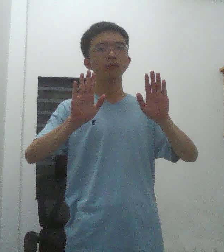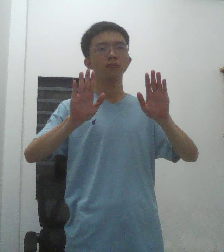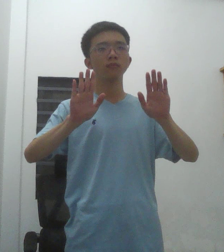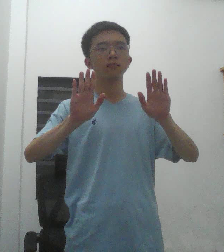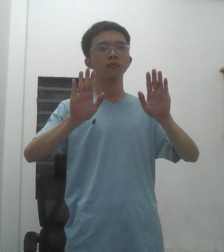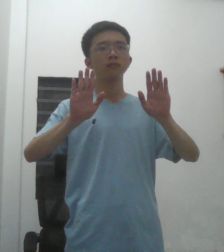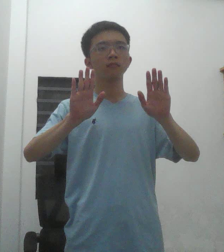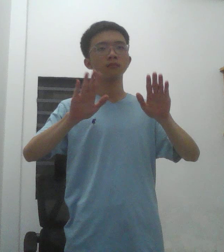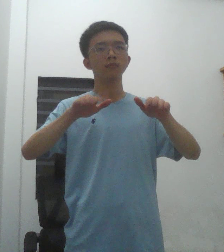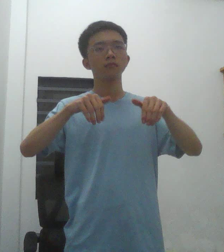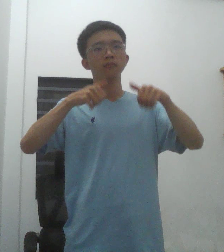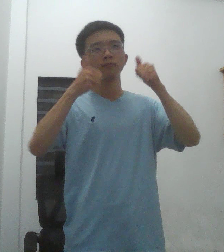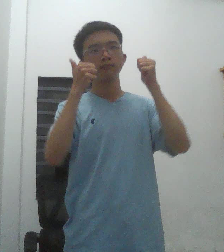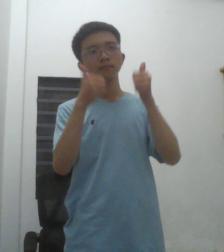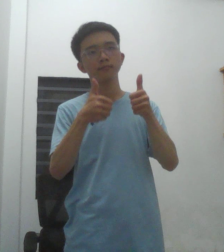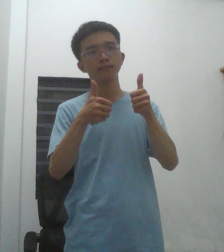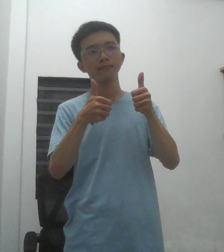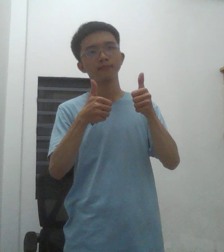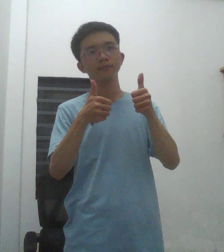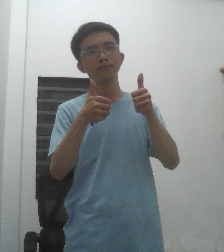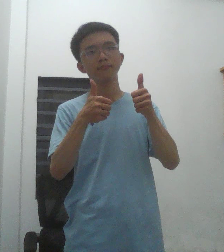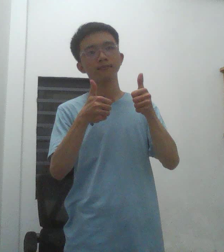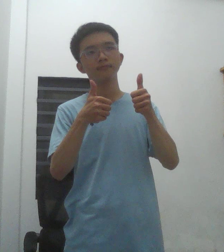tuyet voi